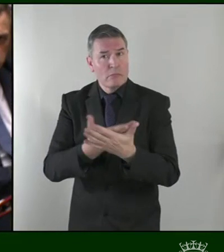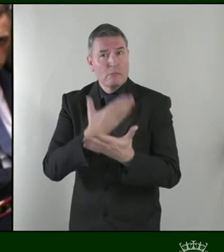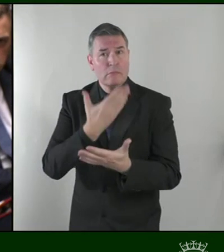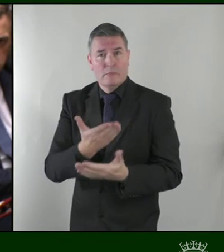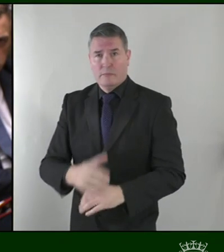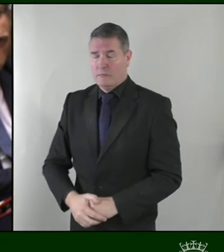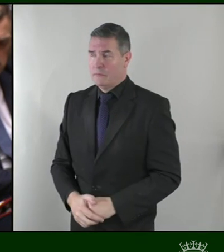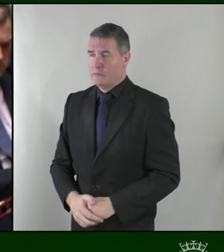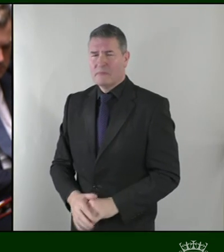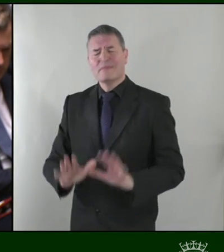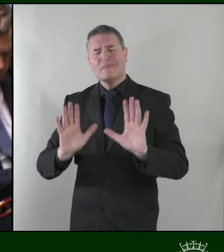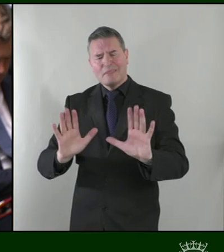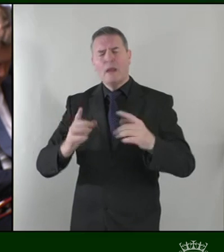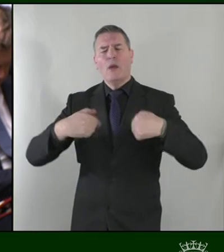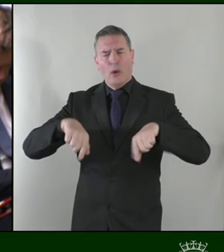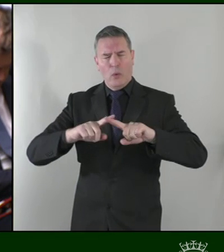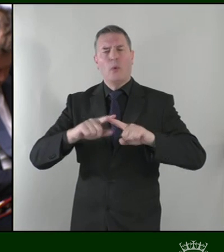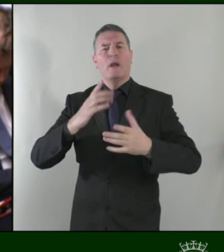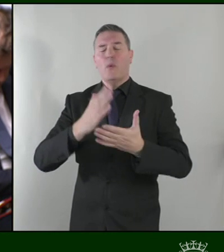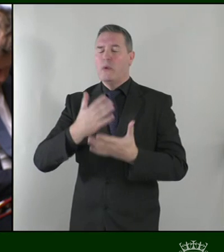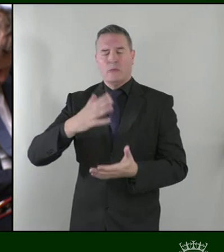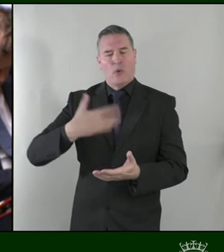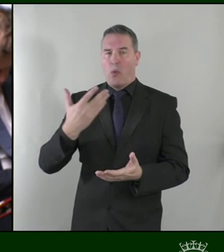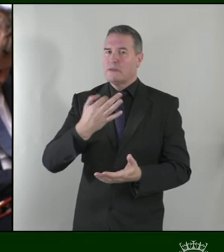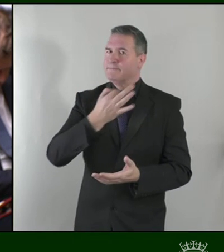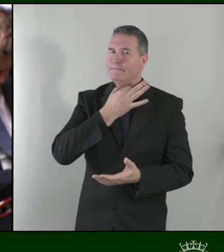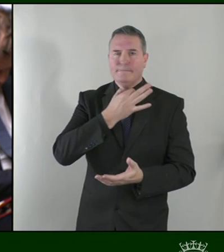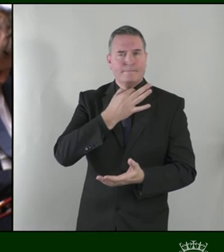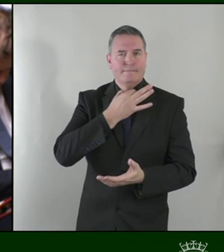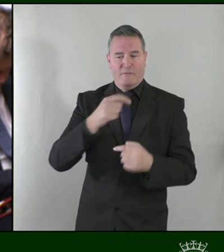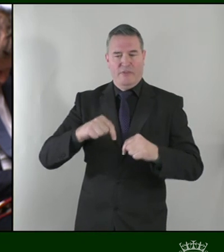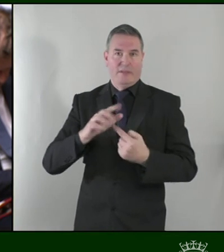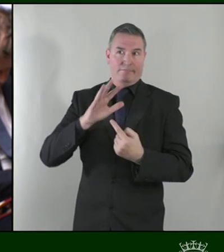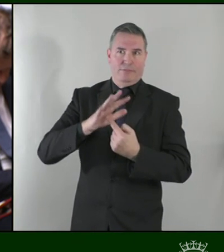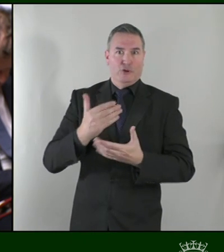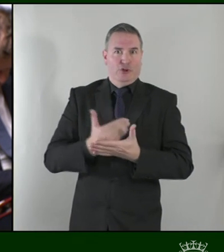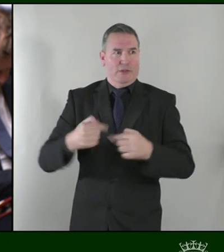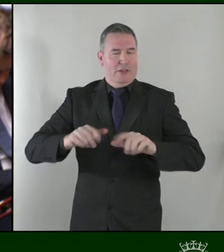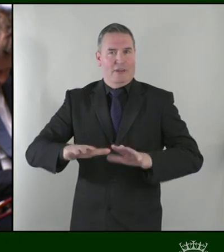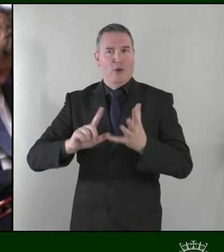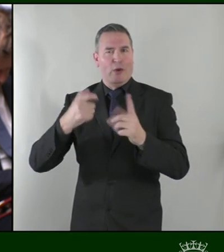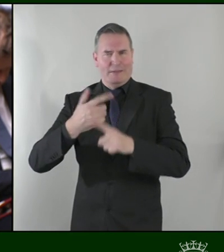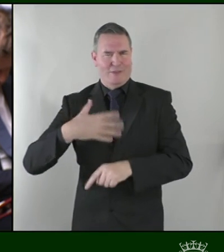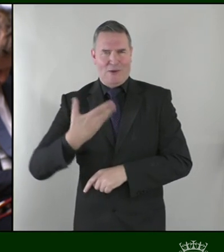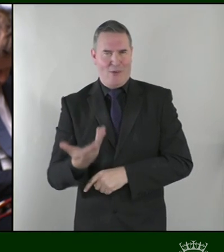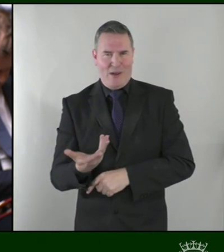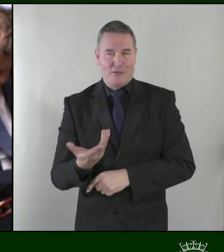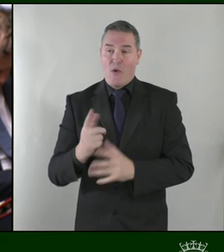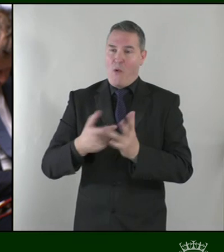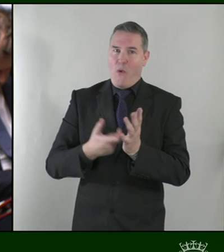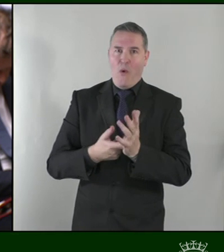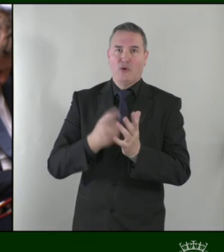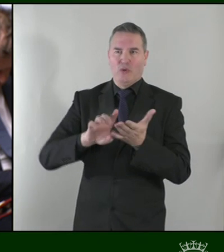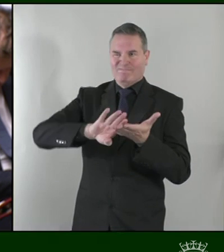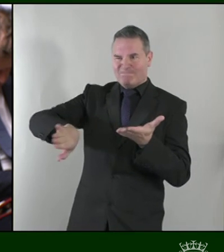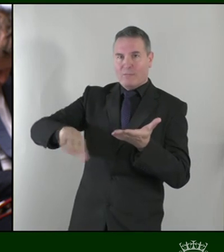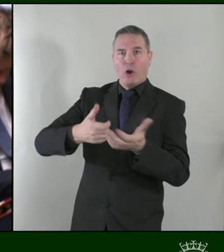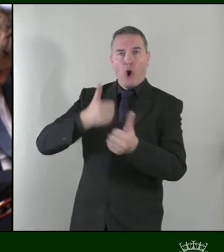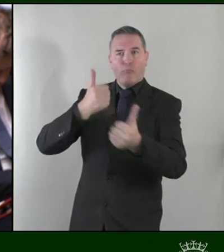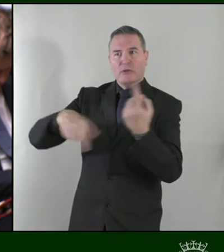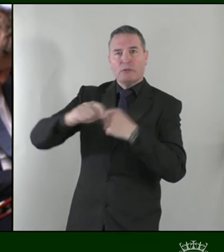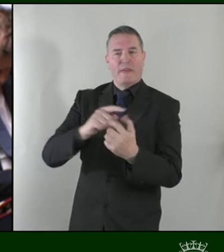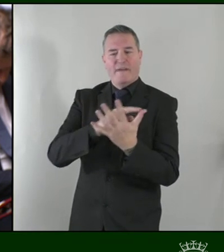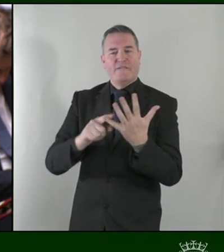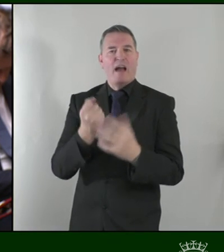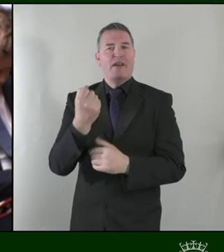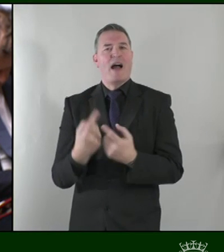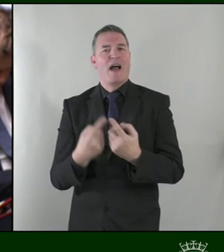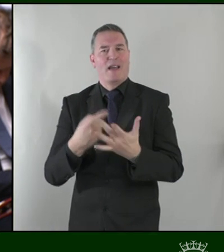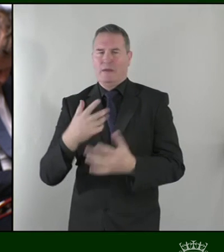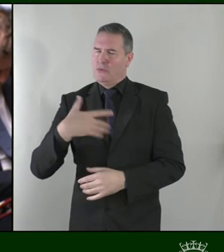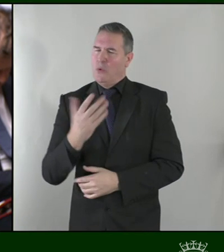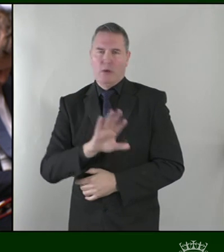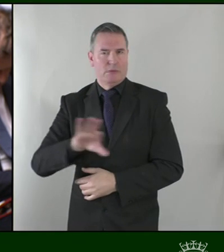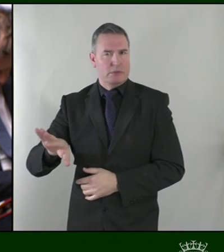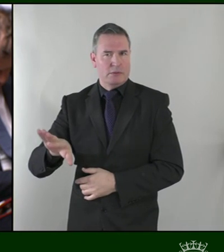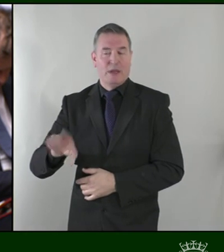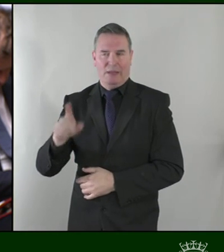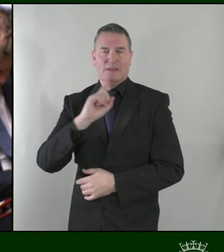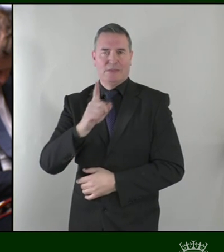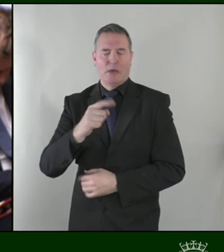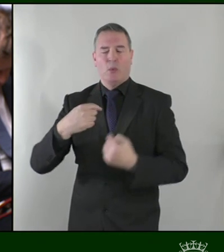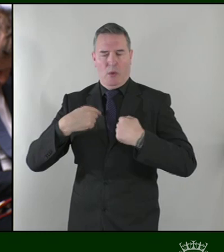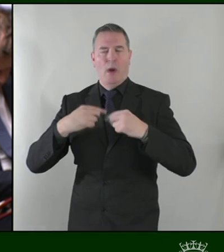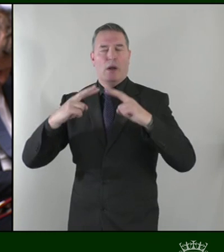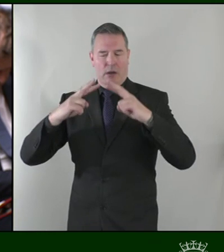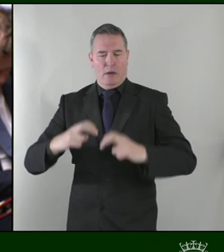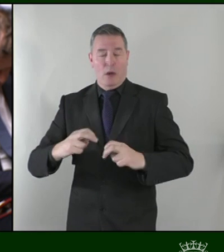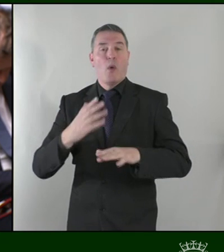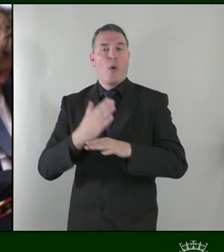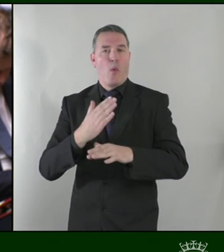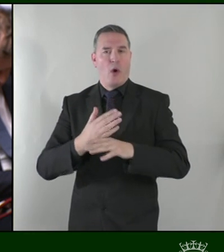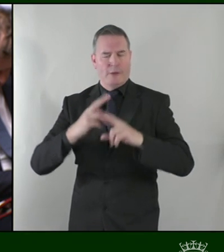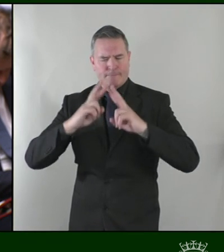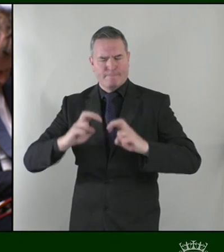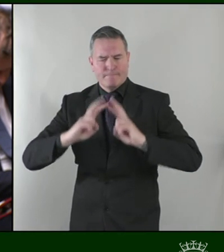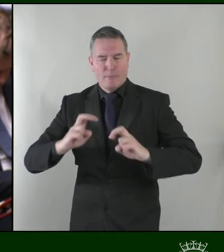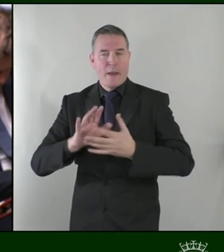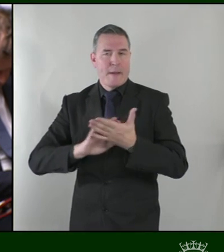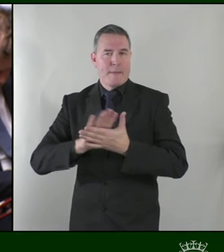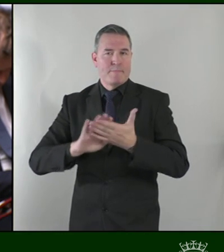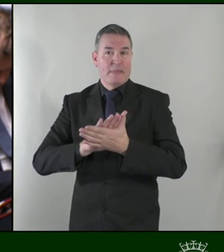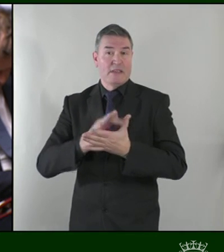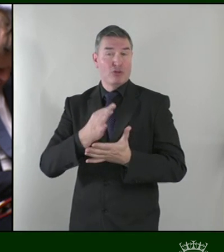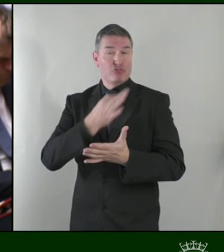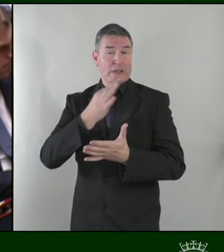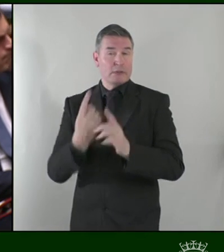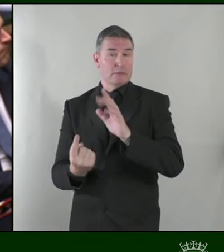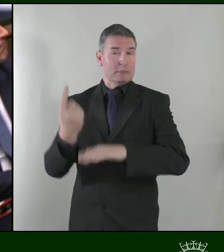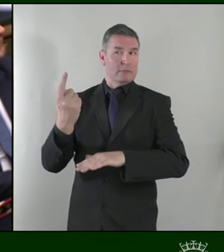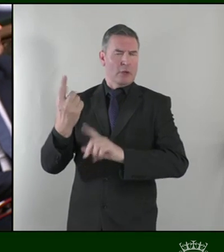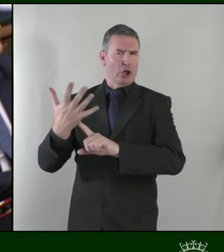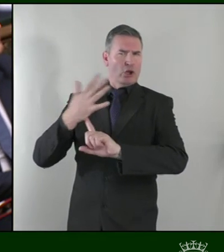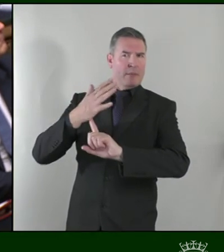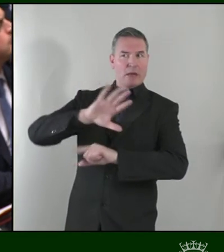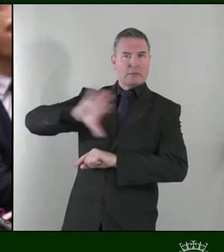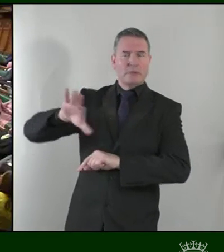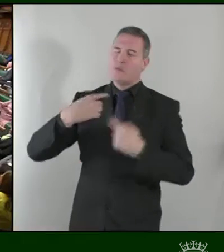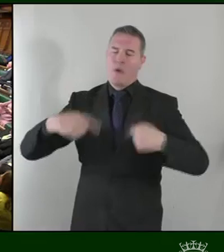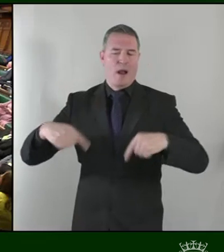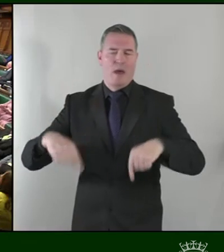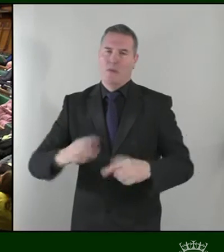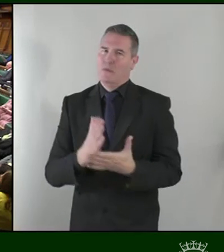Yes, we will of course do nothing either to endanger our critical national security infra- structure or to prejudice co-operation with Five Eyes partners, as my right honourable Friend has rightly suggested, and we will work to ensure that high-risk vendors cannot dominate our market.